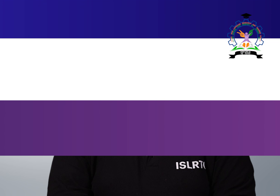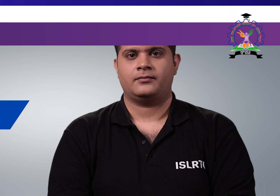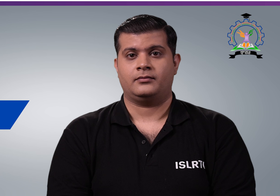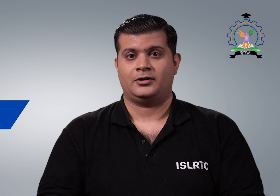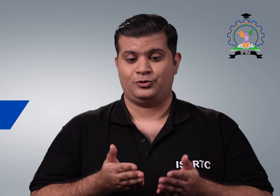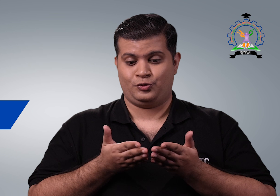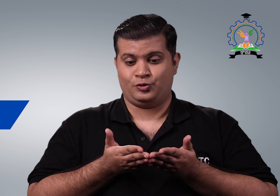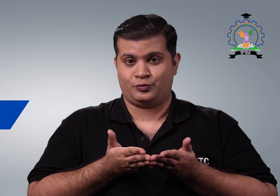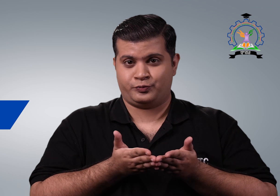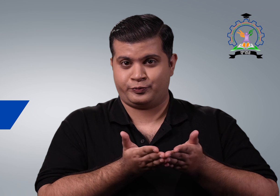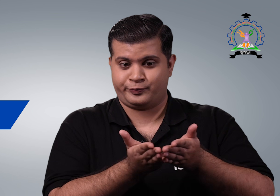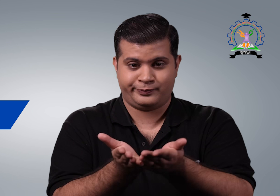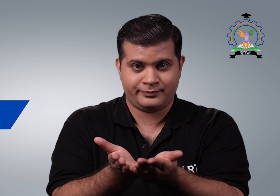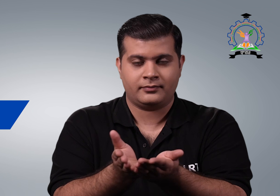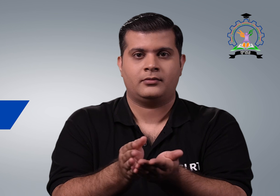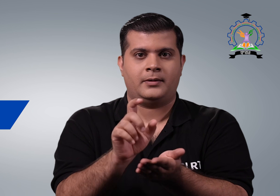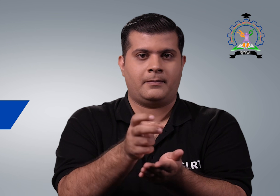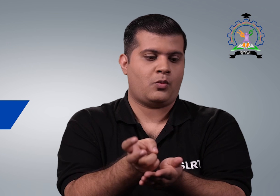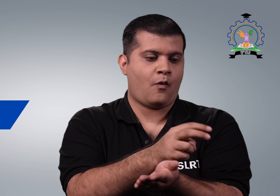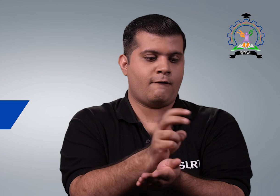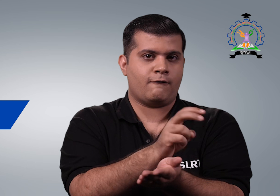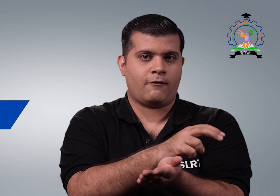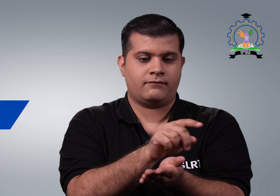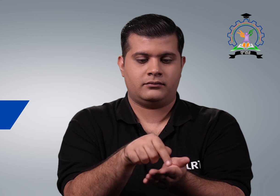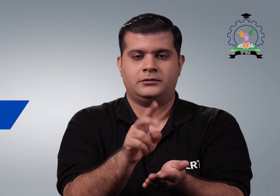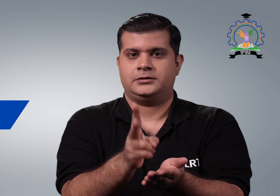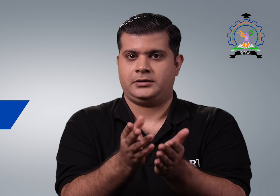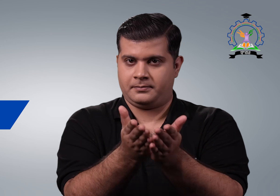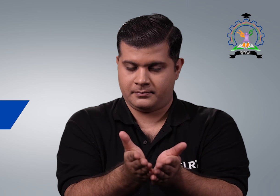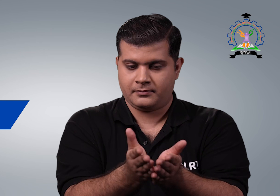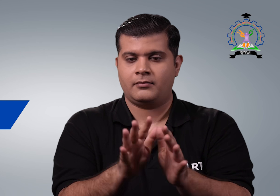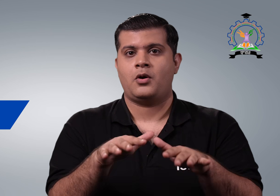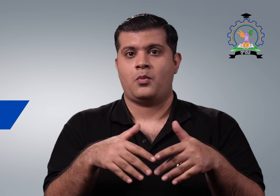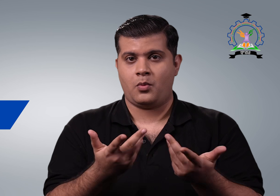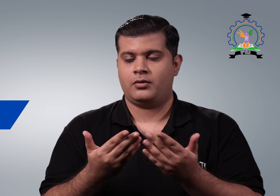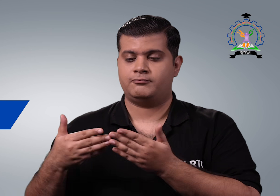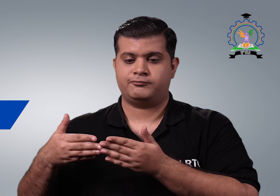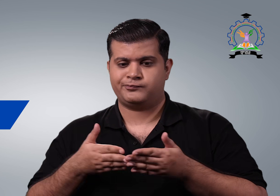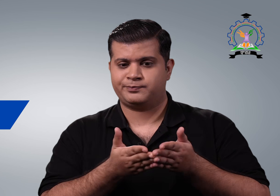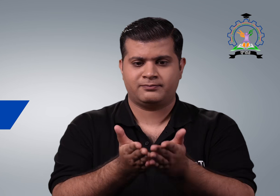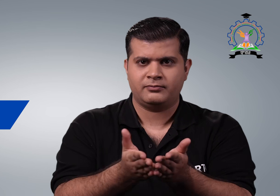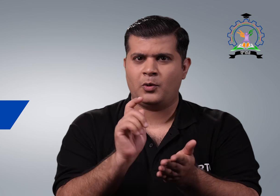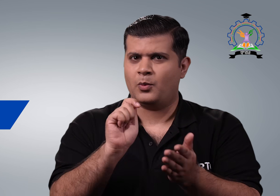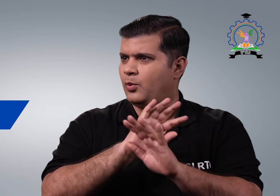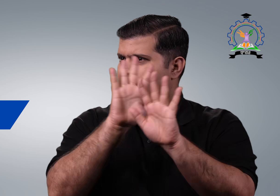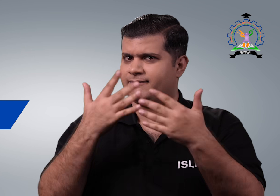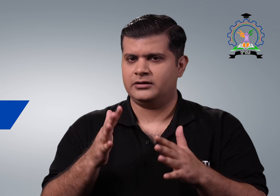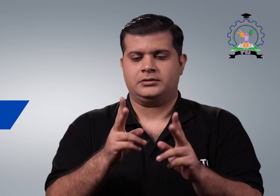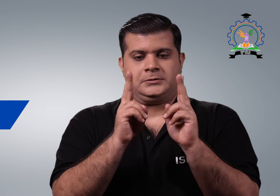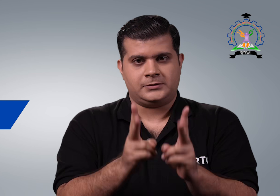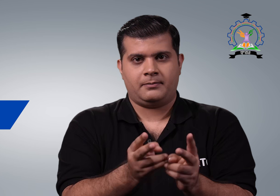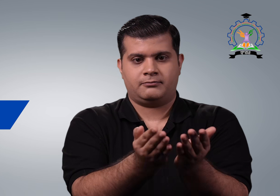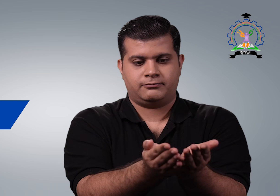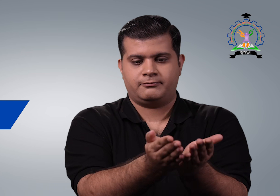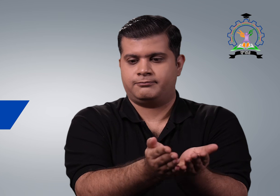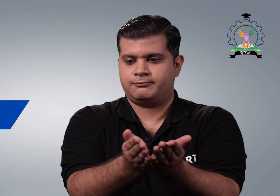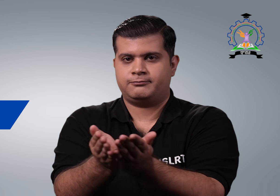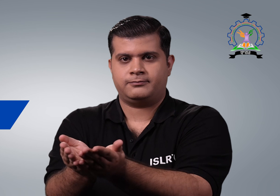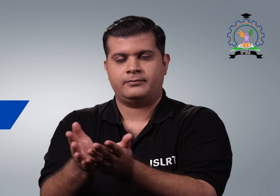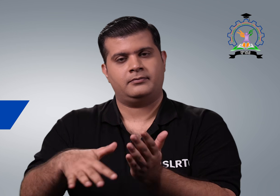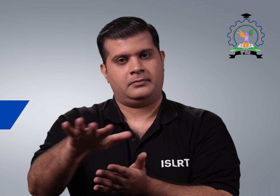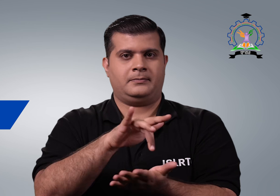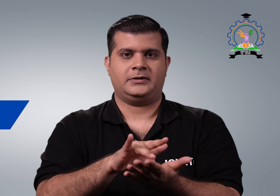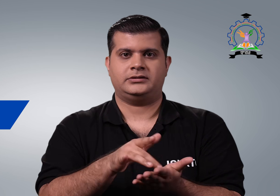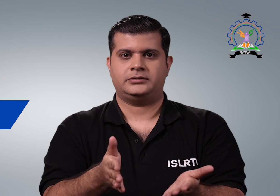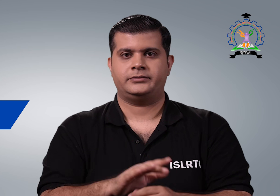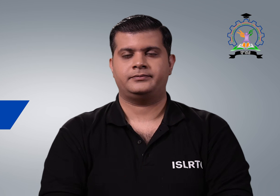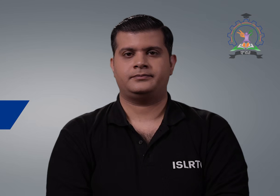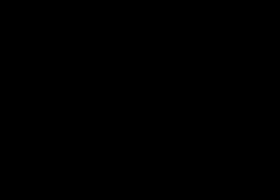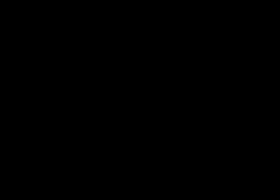An area where ships dock for passengers to disembark and for ships to dock.